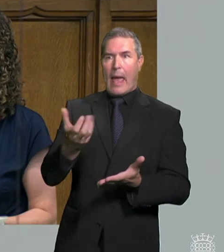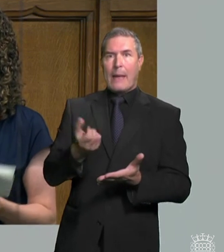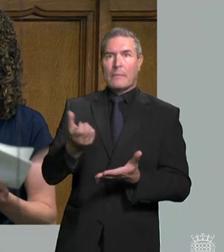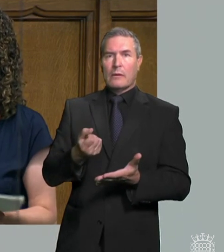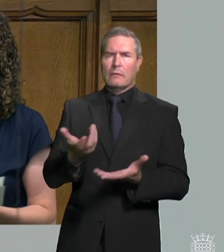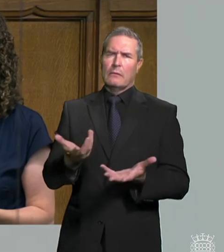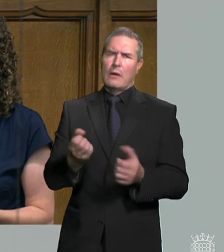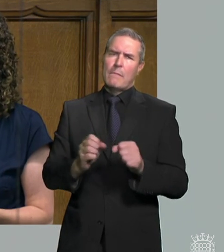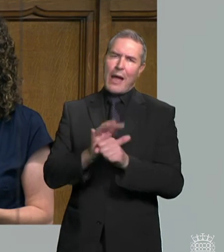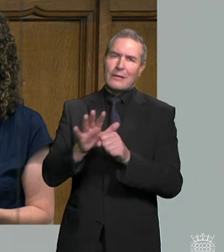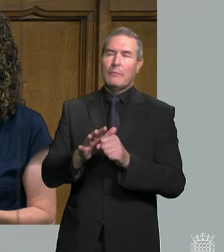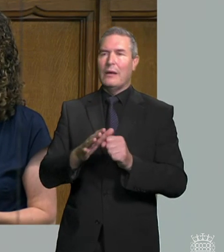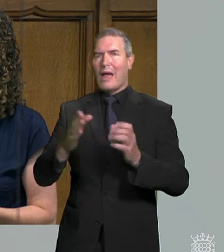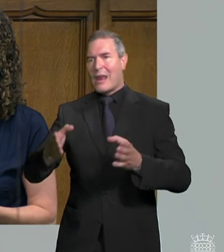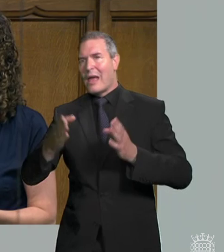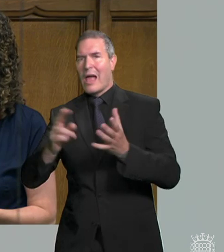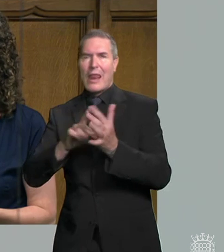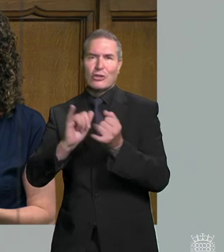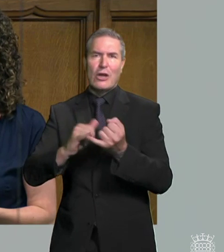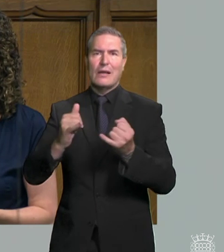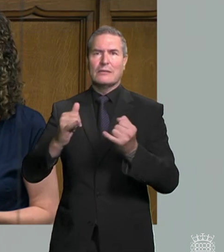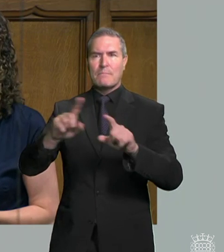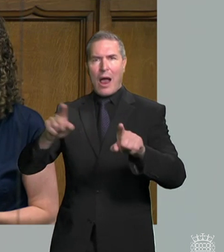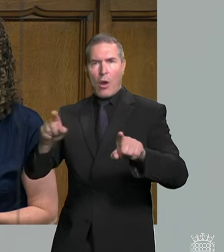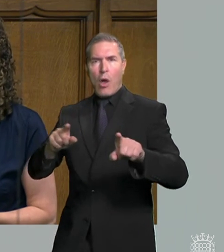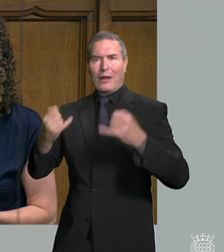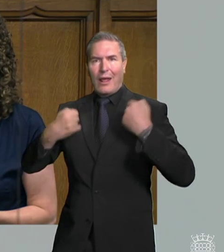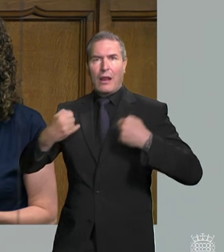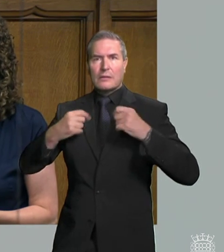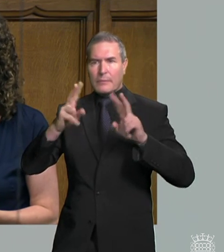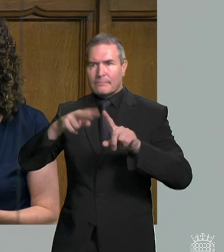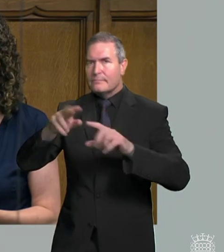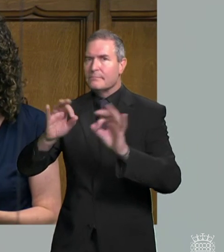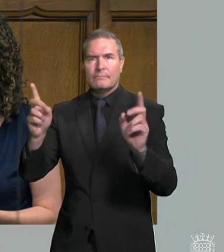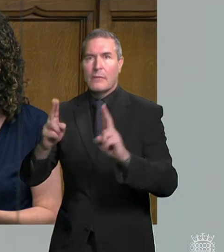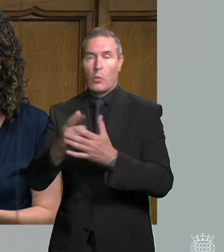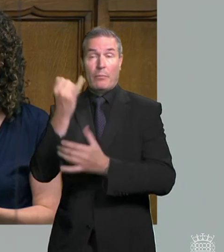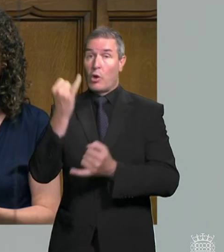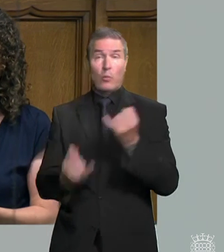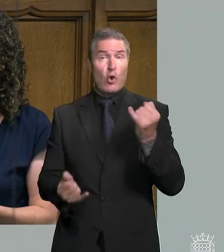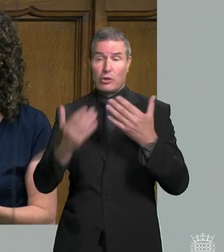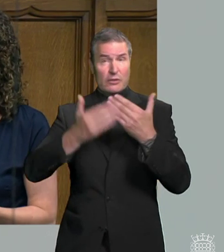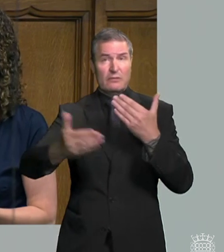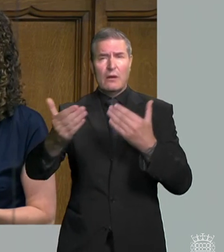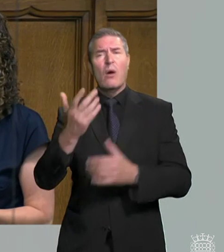With the pandemic, and with the NHS managing it and the backlog of diseases, the situation will become only more acute.